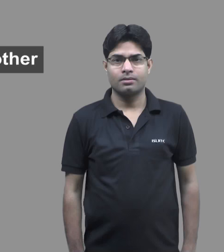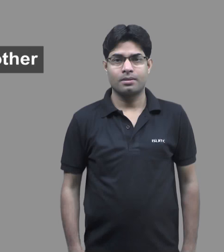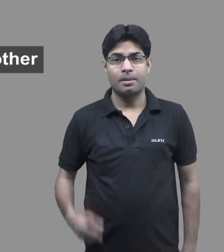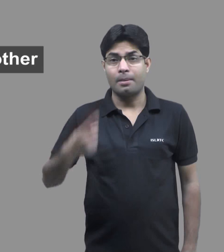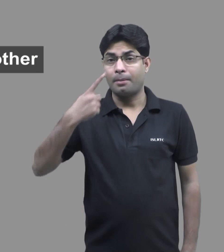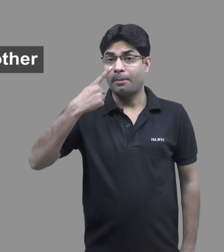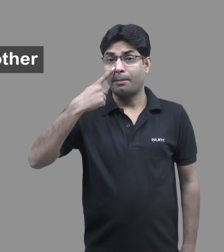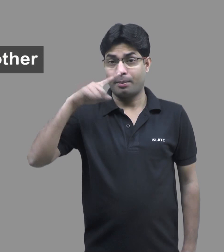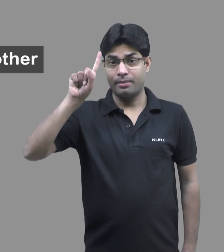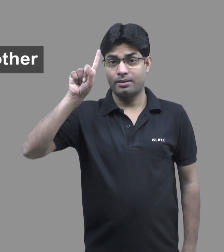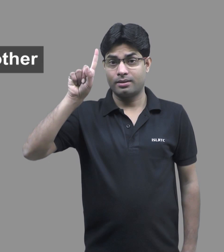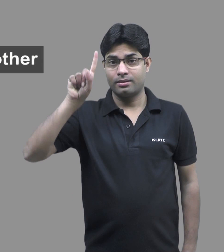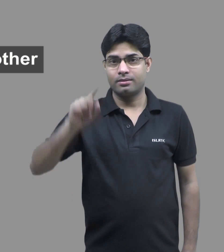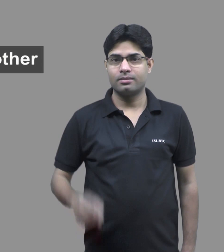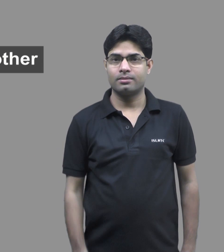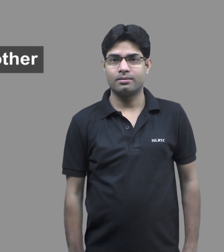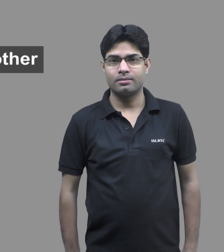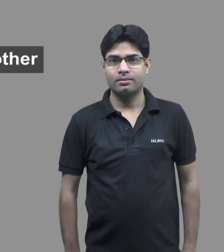Mother